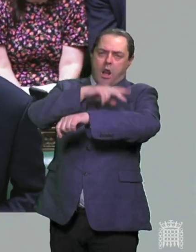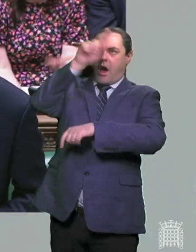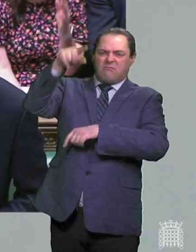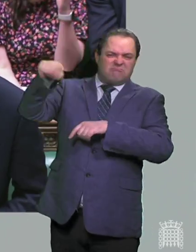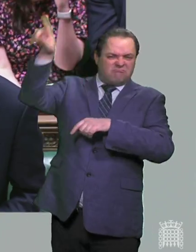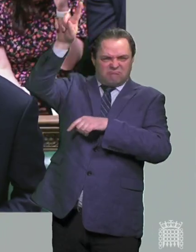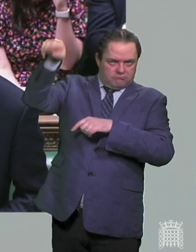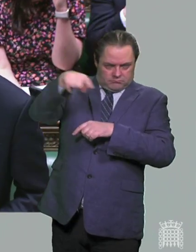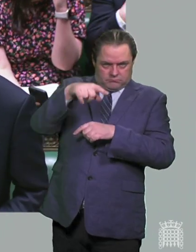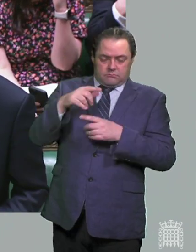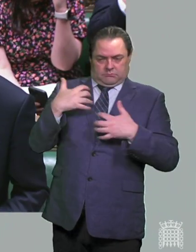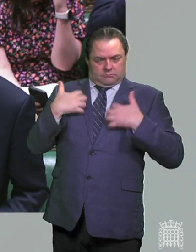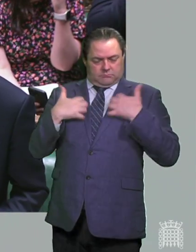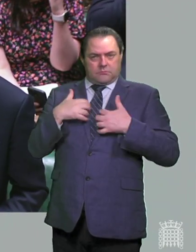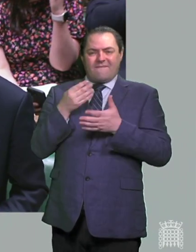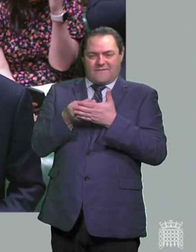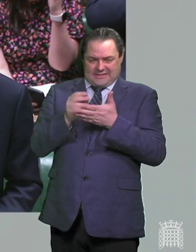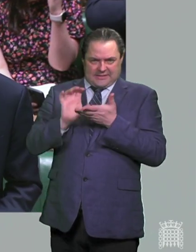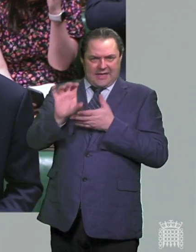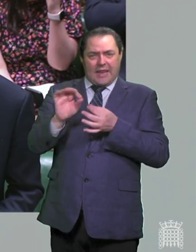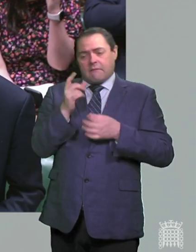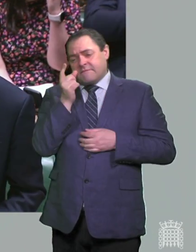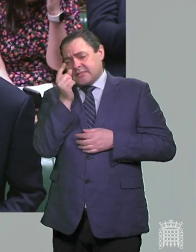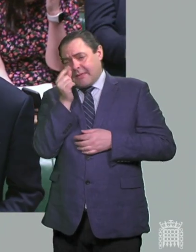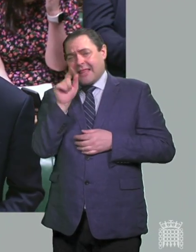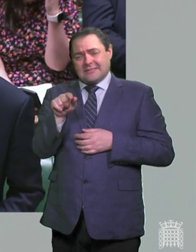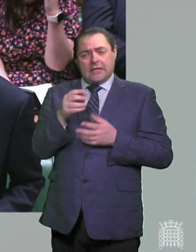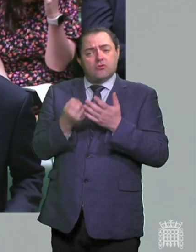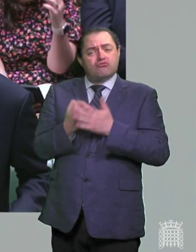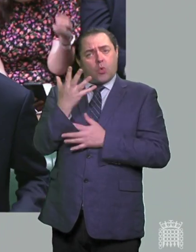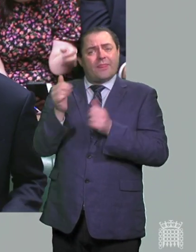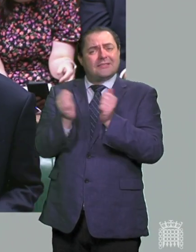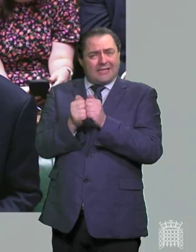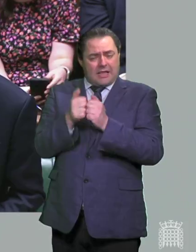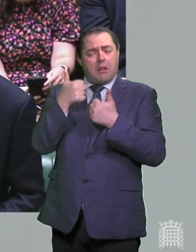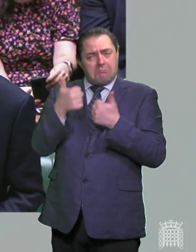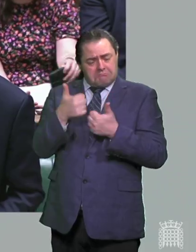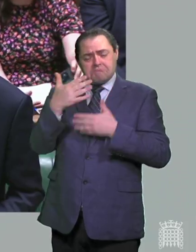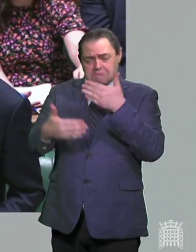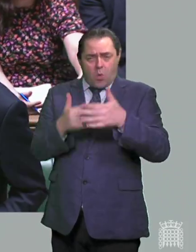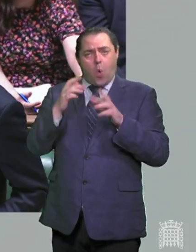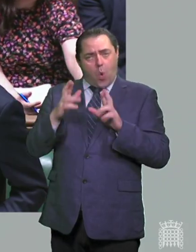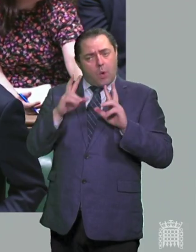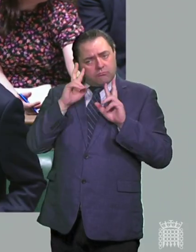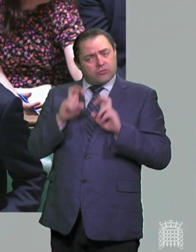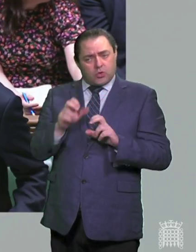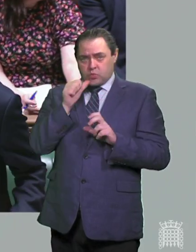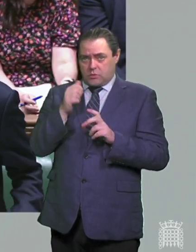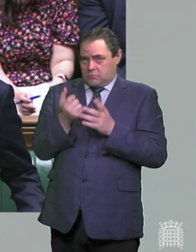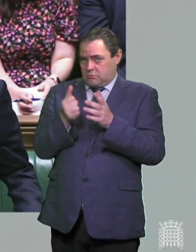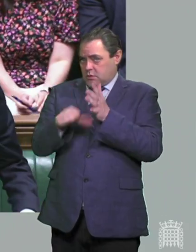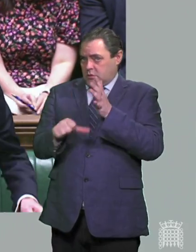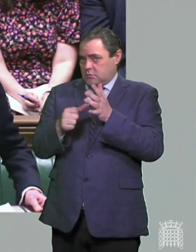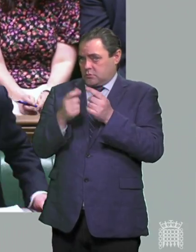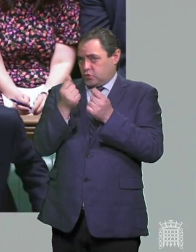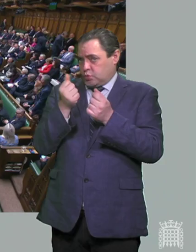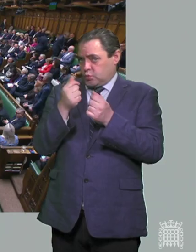I was delighted to see the funding for the feasibility study in the borderlands growth deal, and we hope that work on it will be under way very soon.